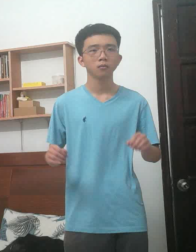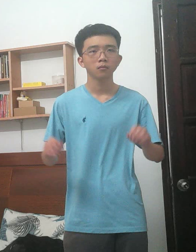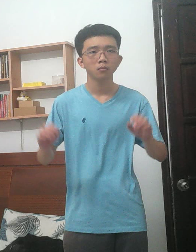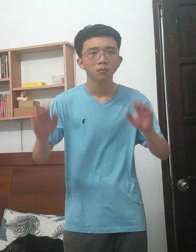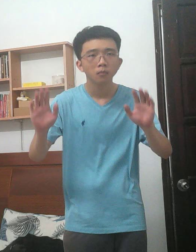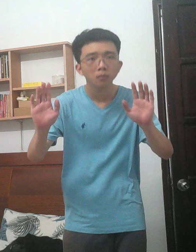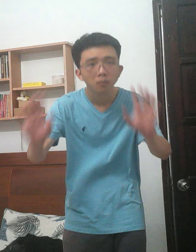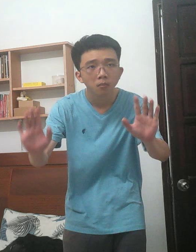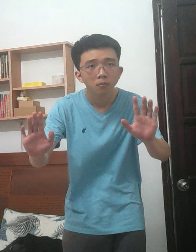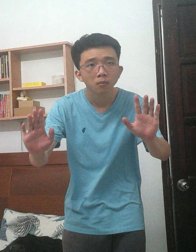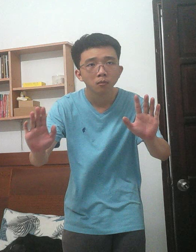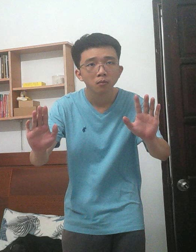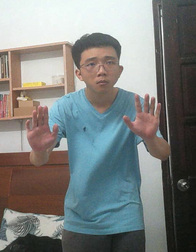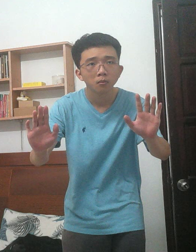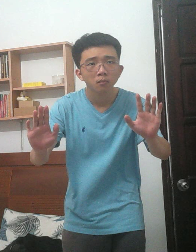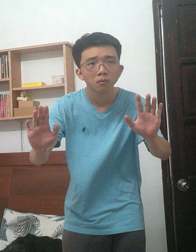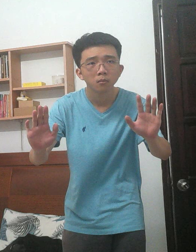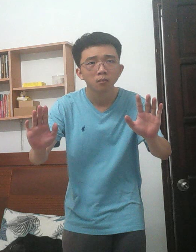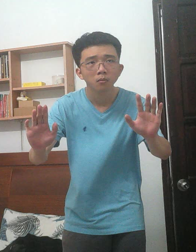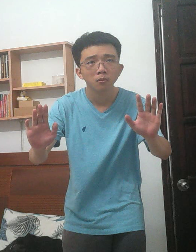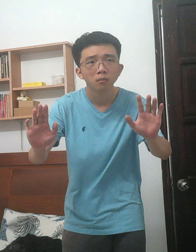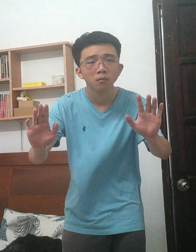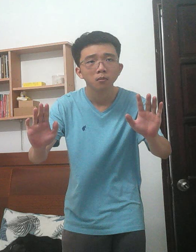dung lai